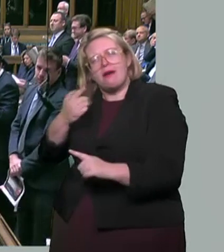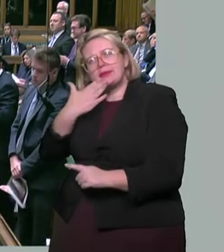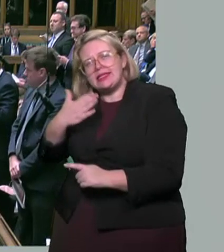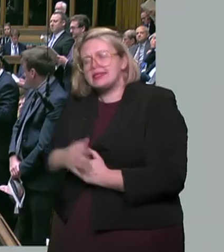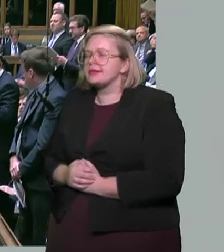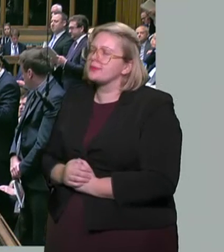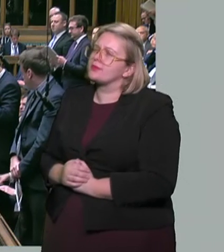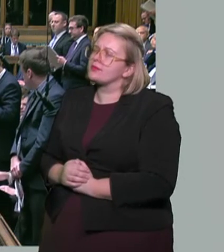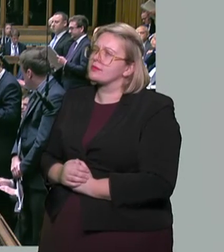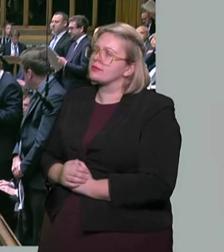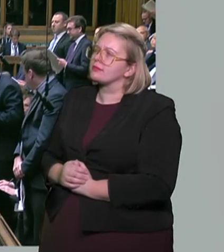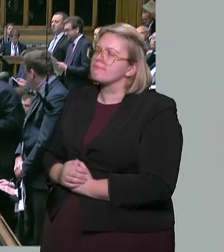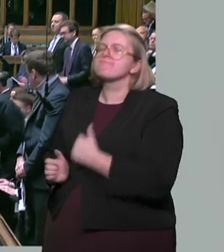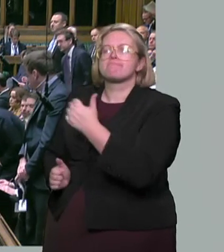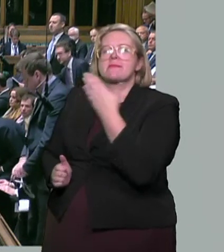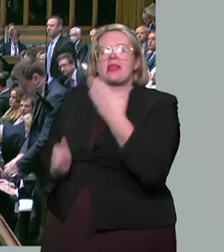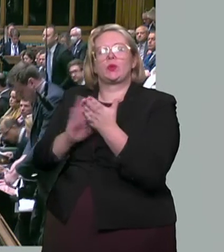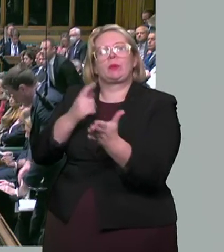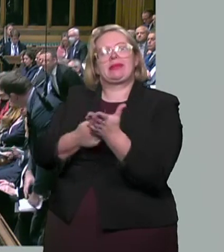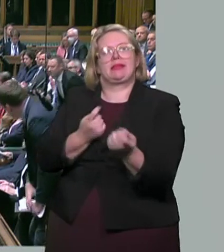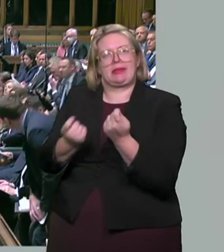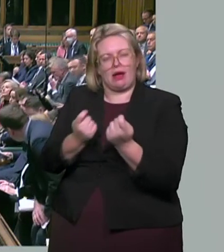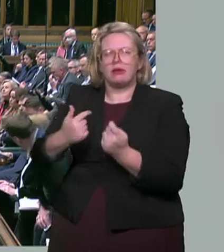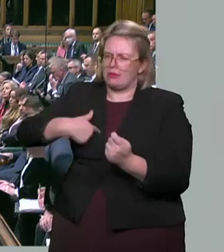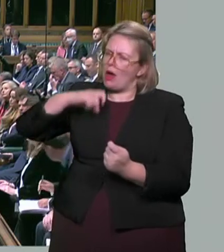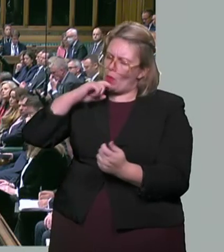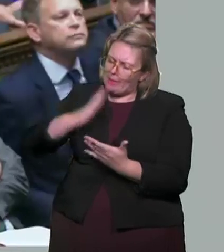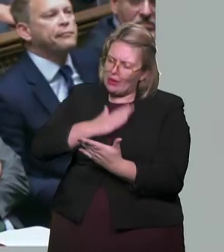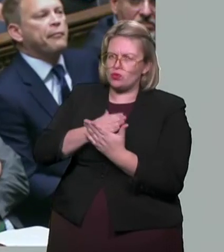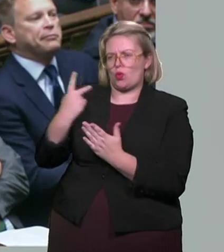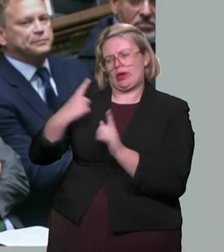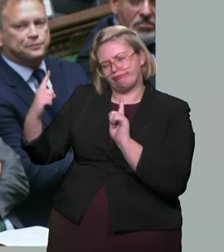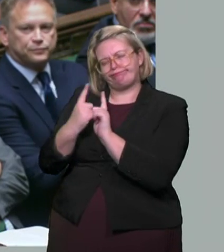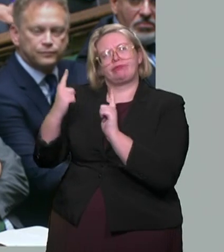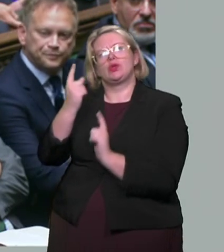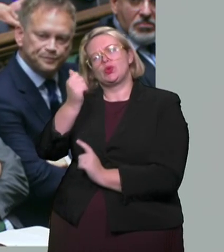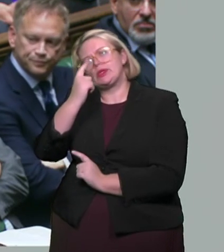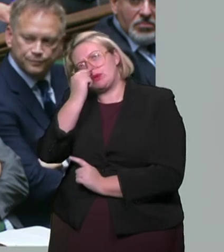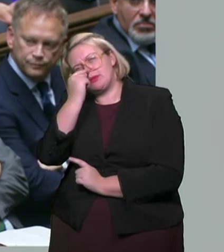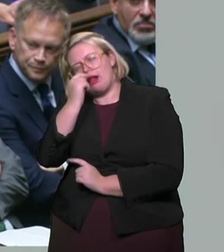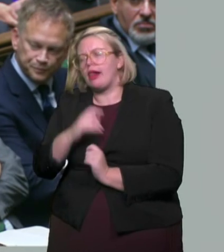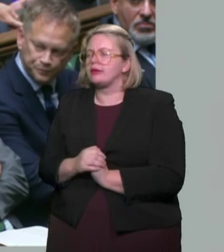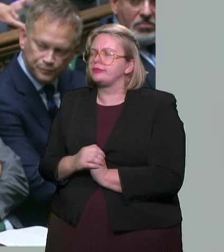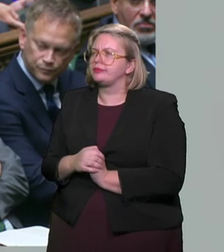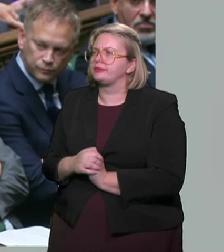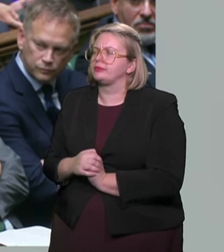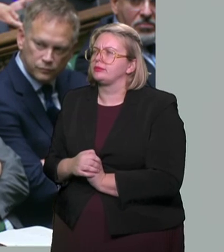I will make sure that my honourable Friend has the relevant meeting as fast as we can organise it.